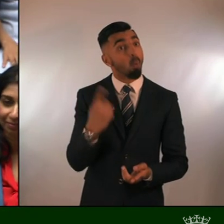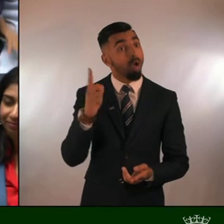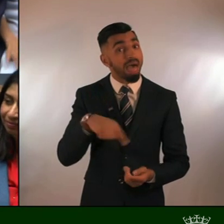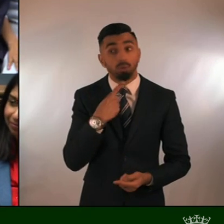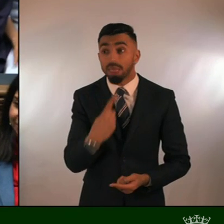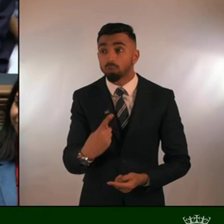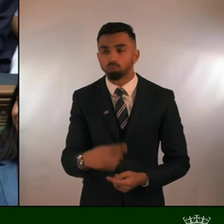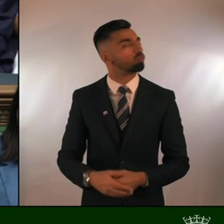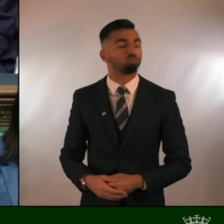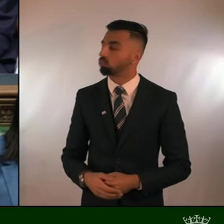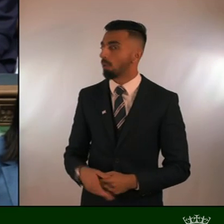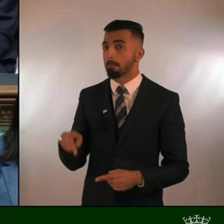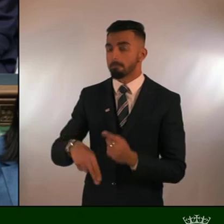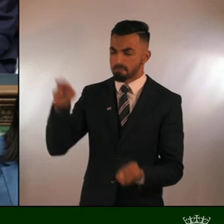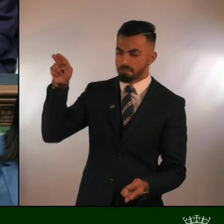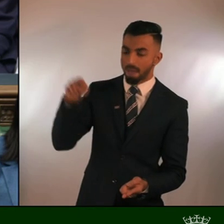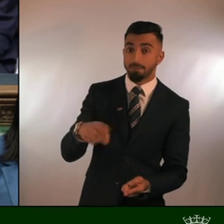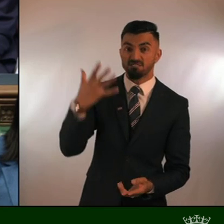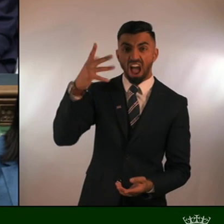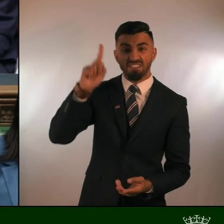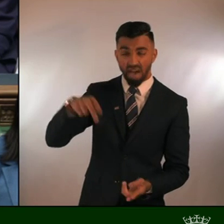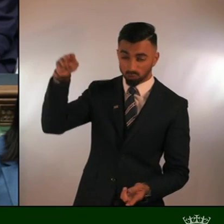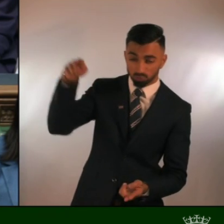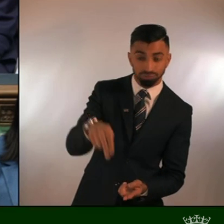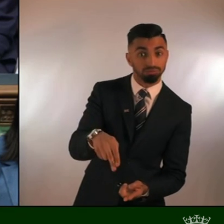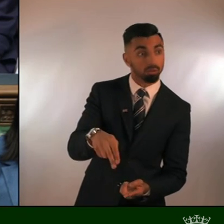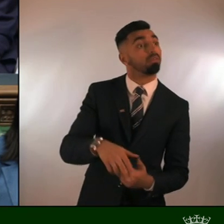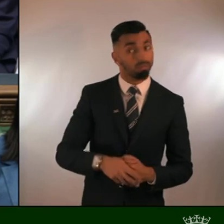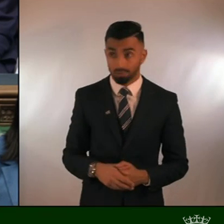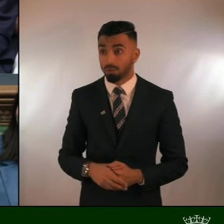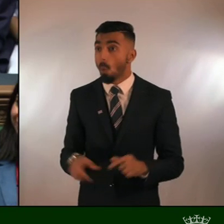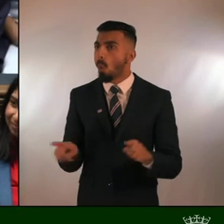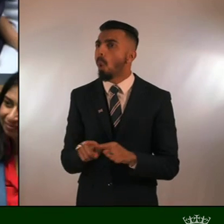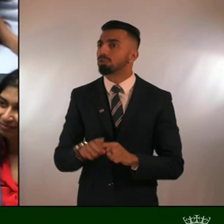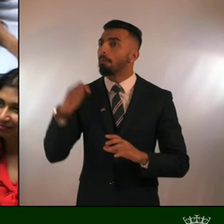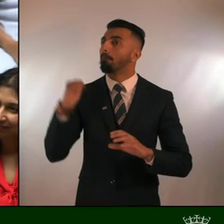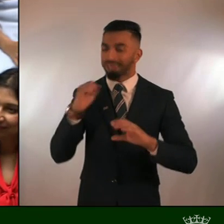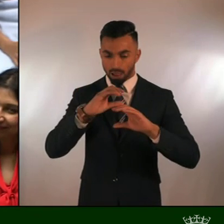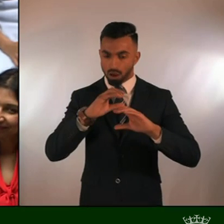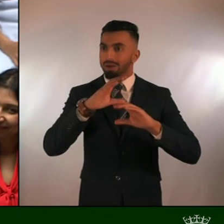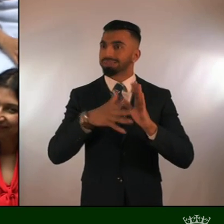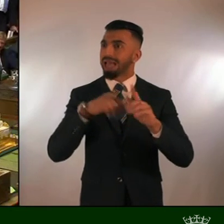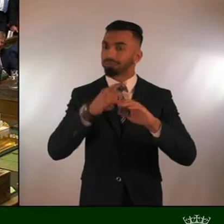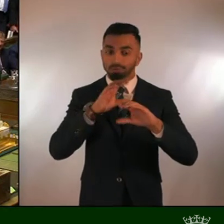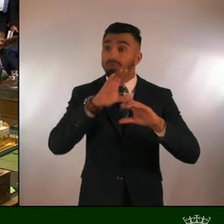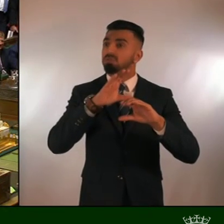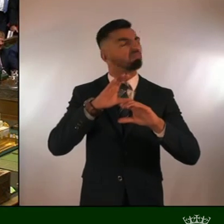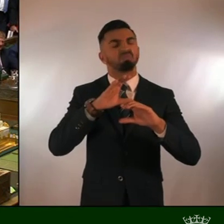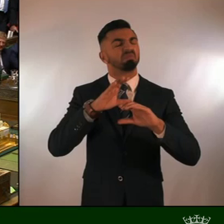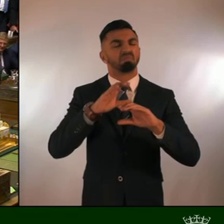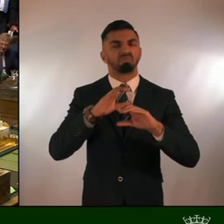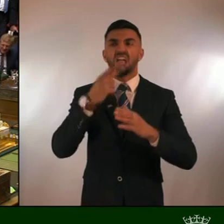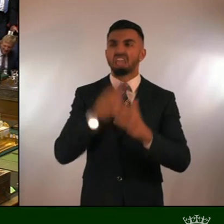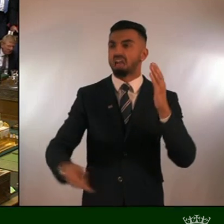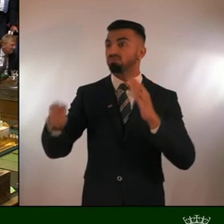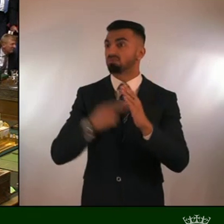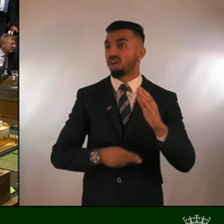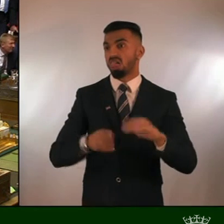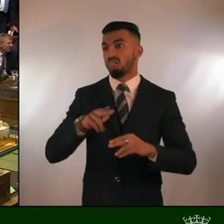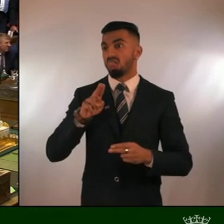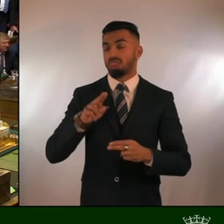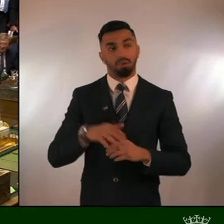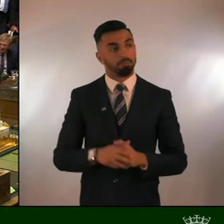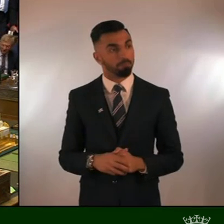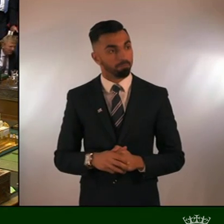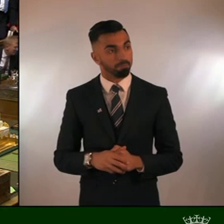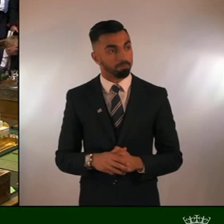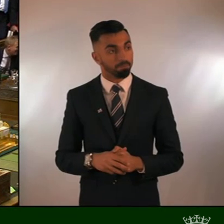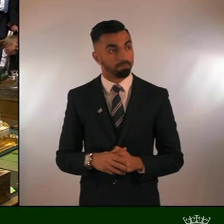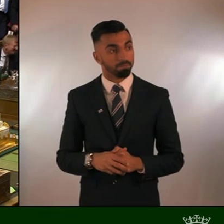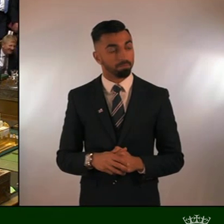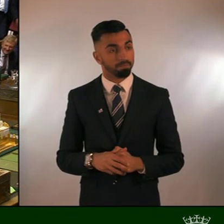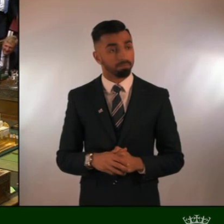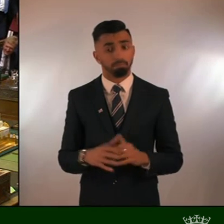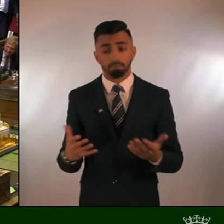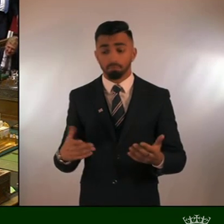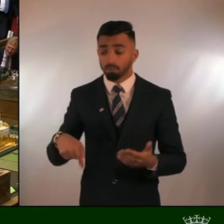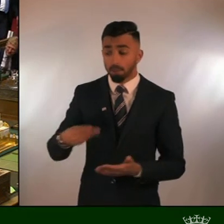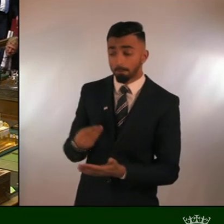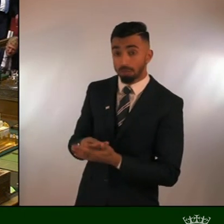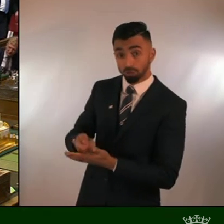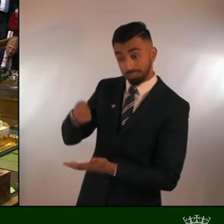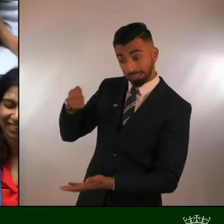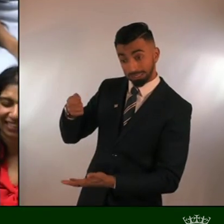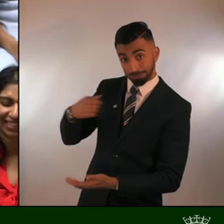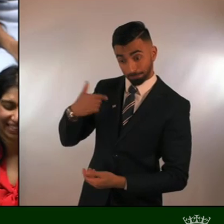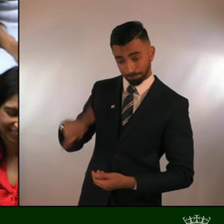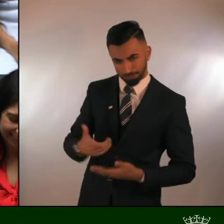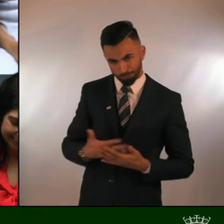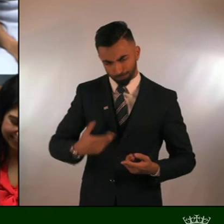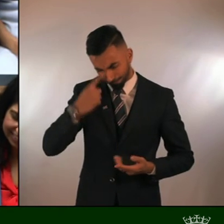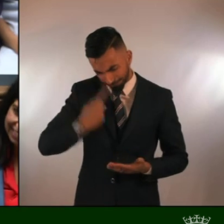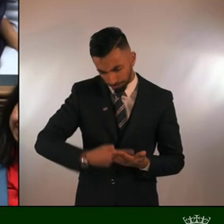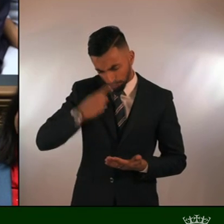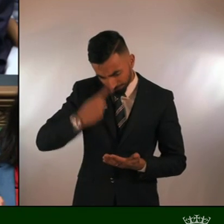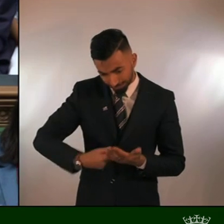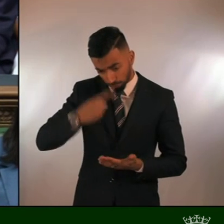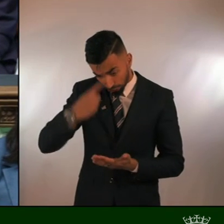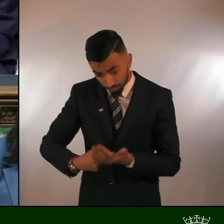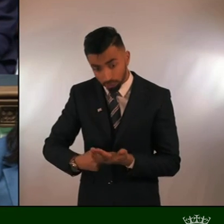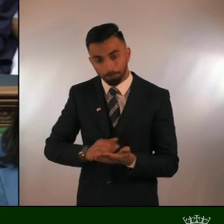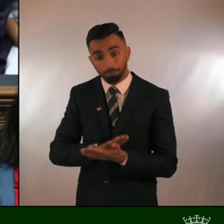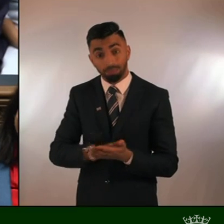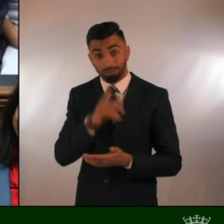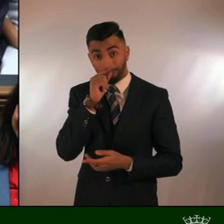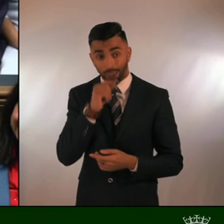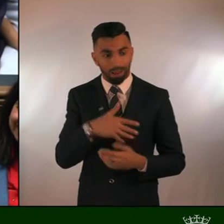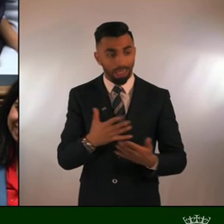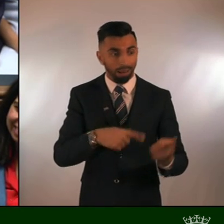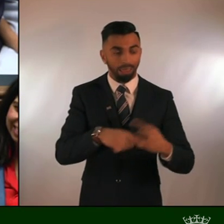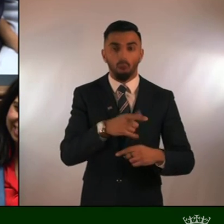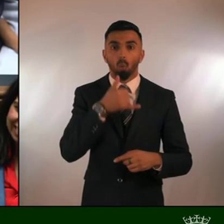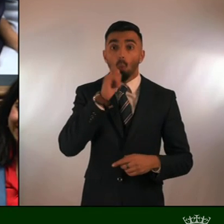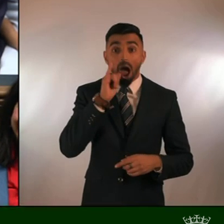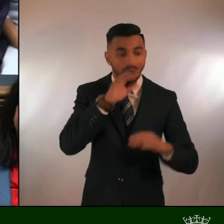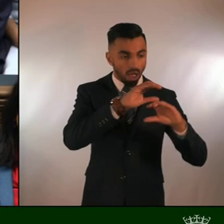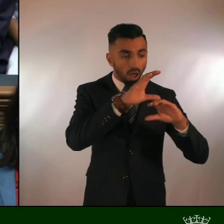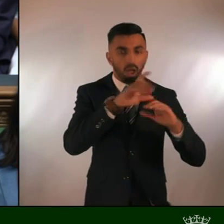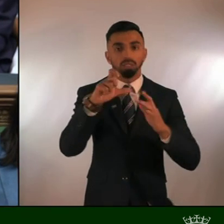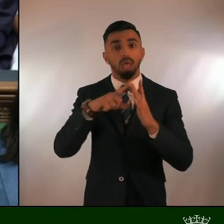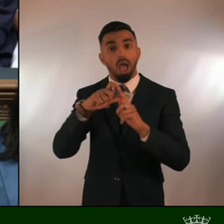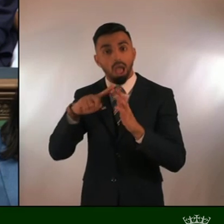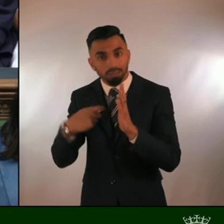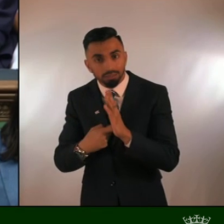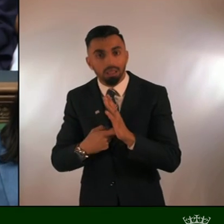I am also pleased to announce that the planned rise in beer duty will be cancelled, and because of decisions that I have taken elsewhere in this Budget I am also freezing duties for cider and wine drinkers as well.